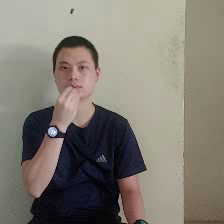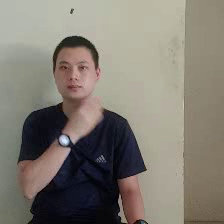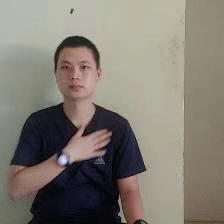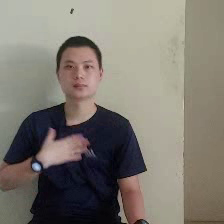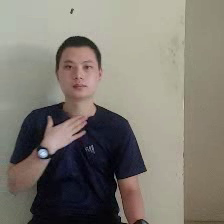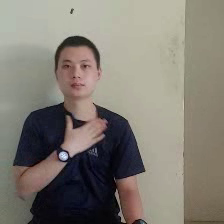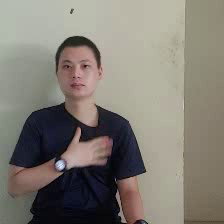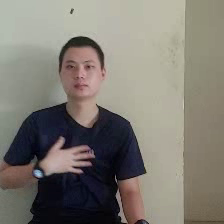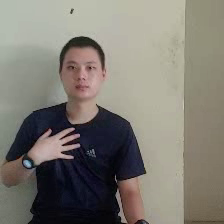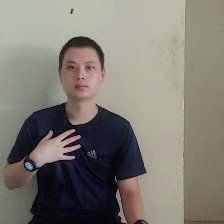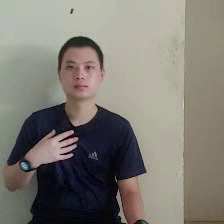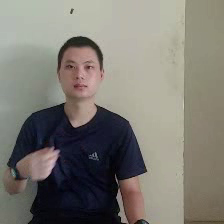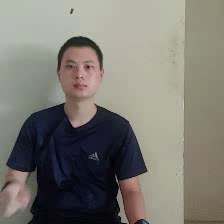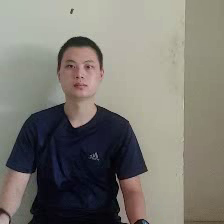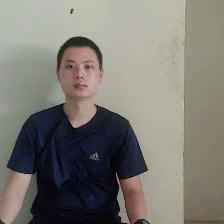Ăn mừng